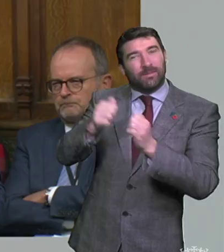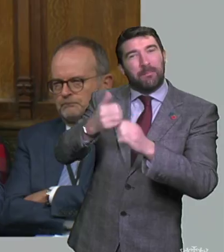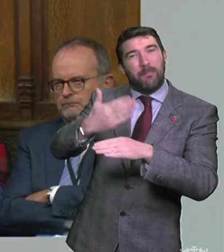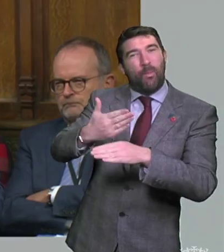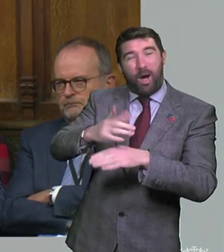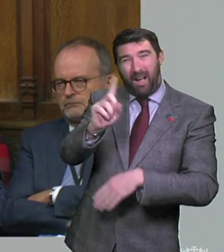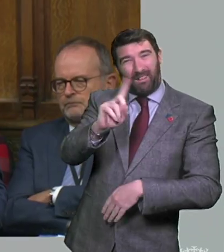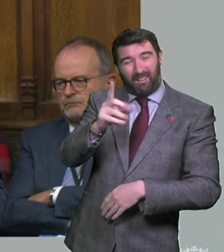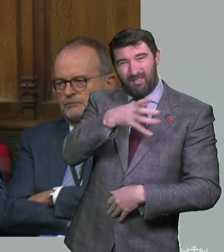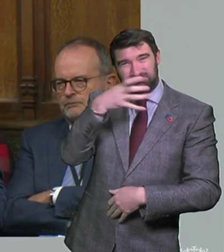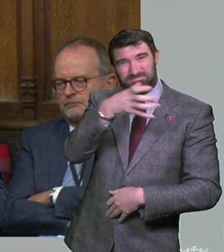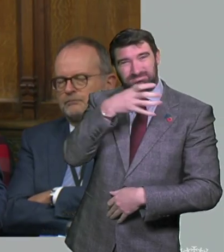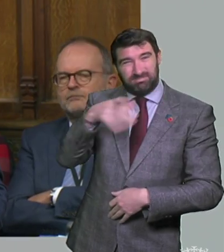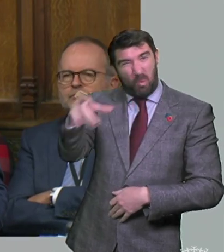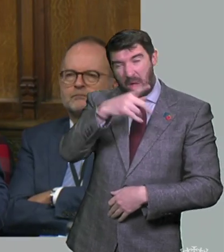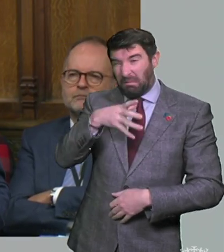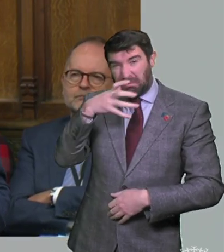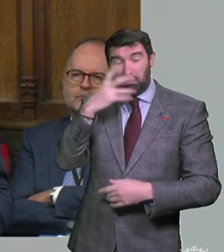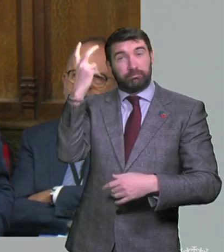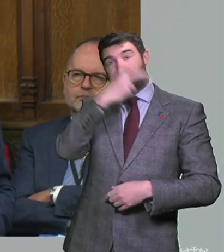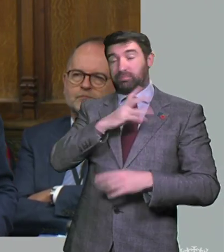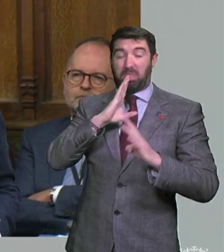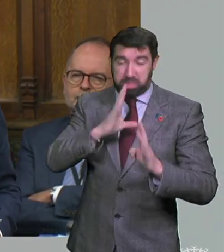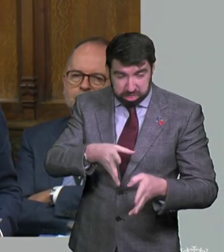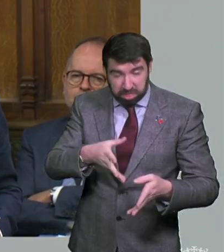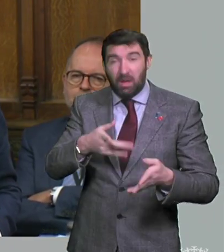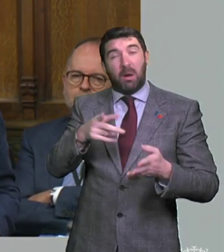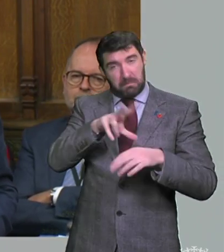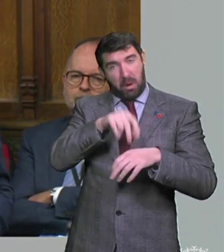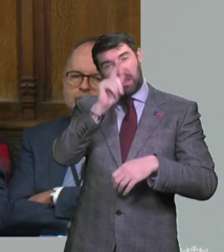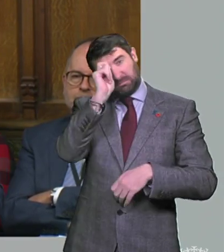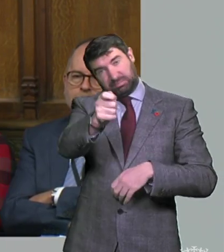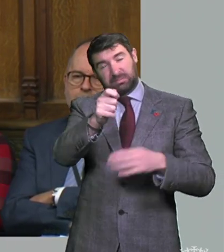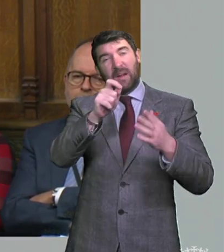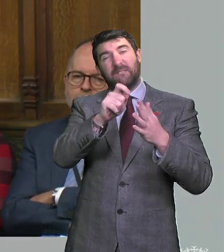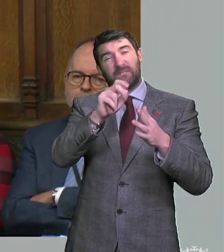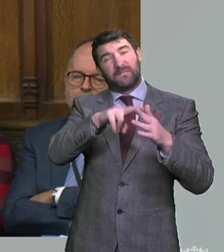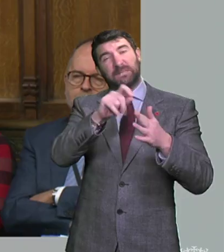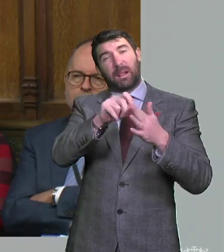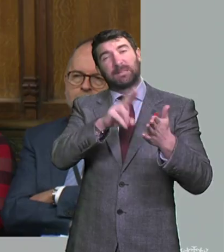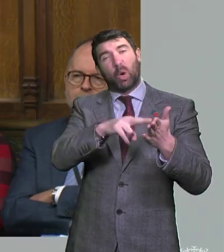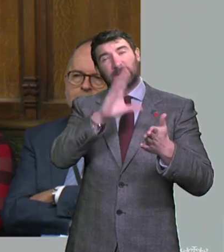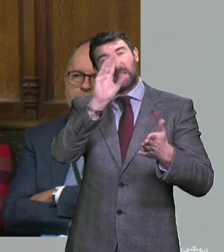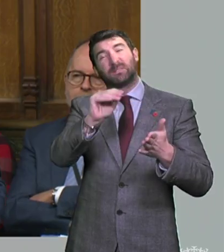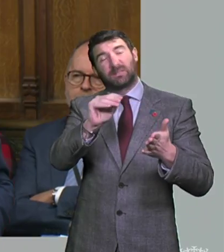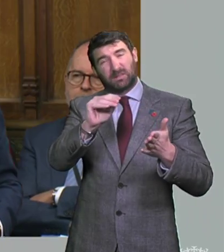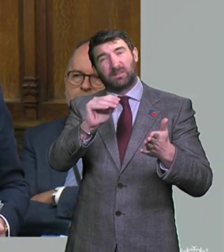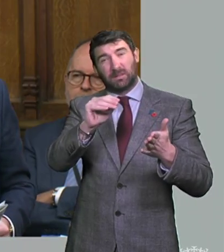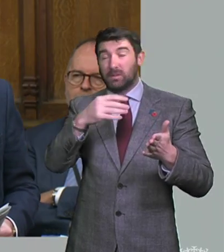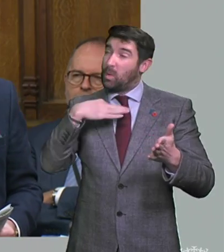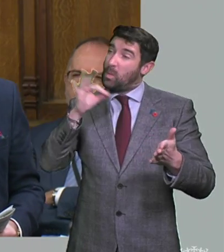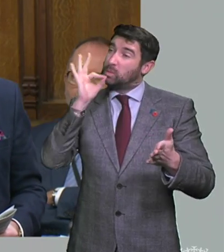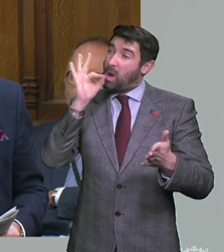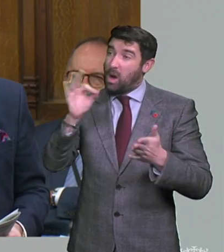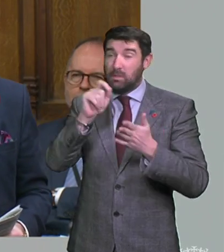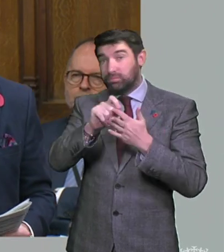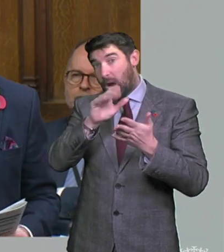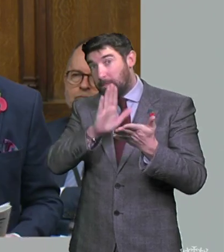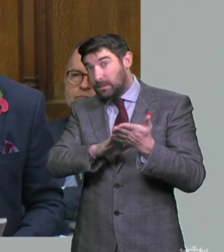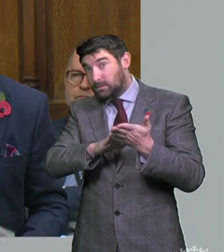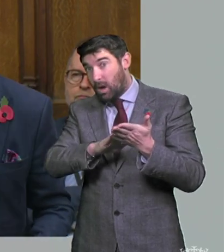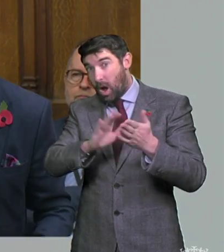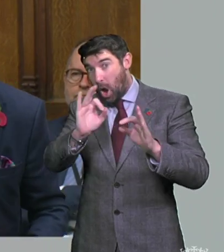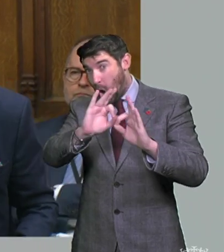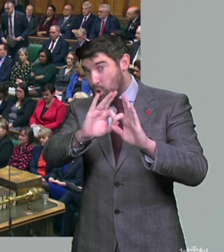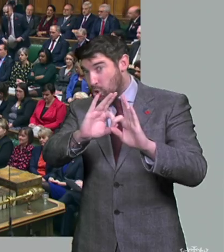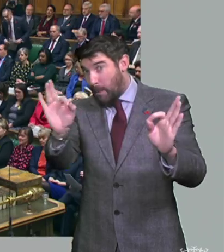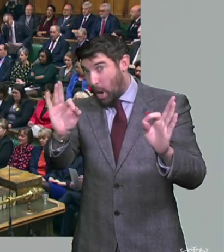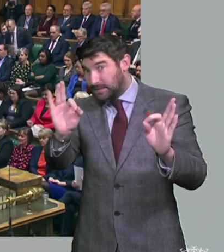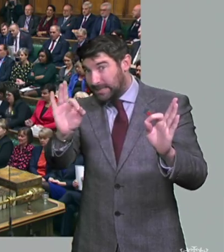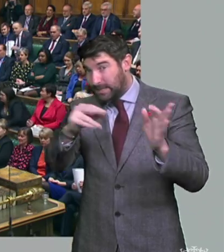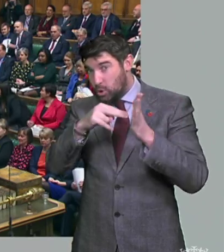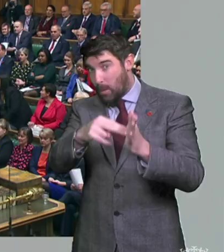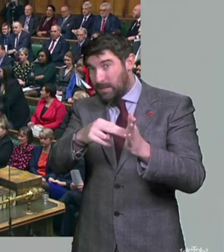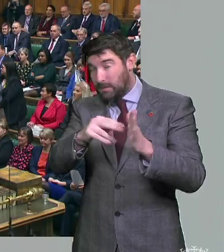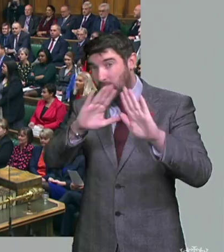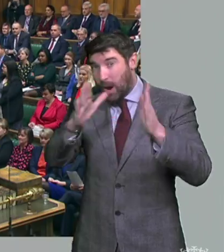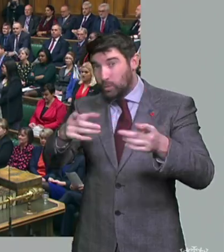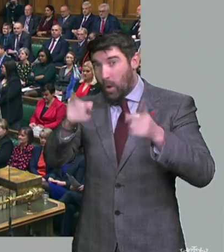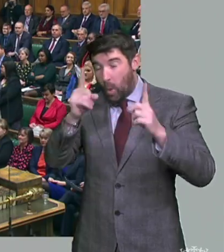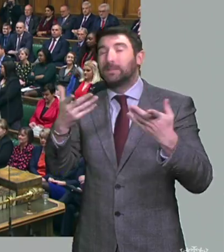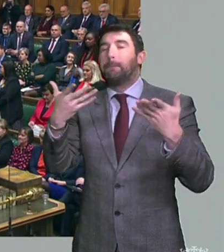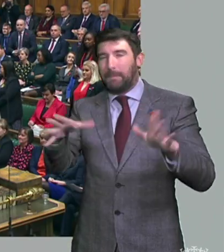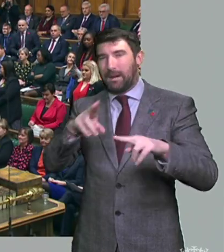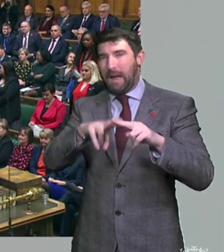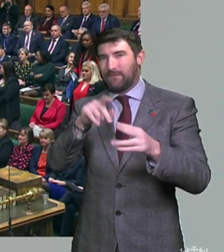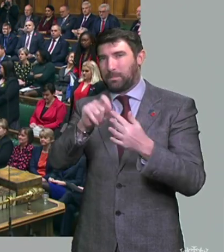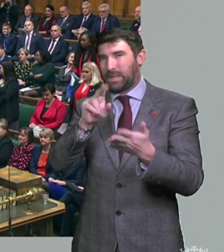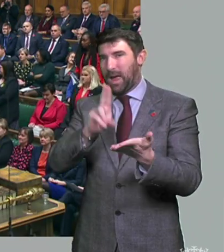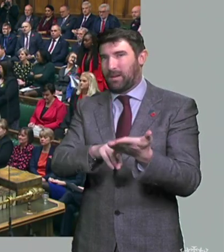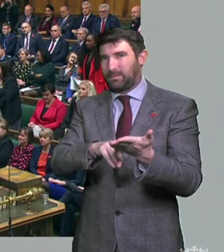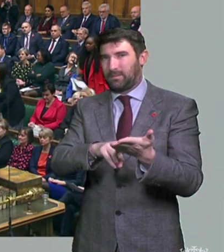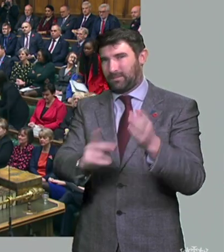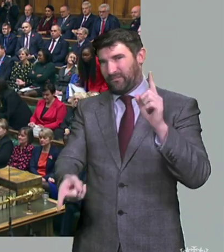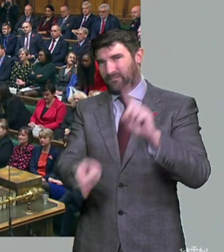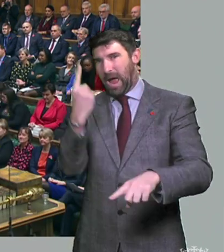Can this Prime Minister promise today that he will use his power of veto to ensure that no one who received a fixed penalty notice for breaking covid laws is rewarded with a seat in the House of Lords?